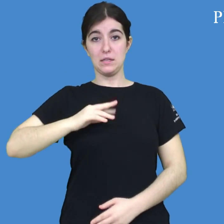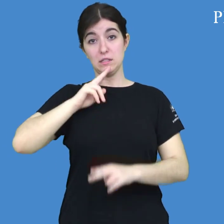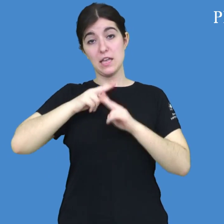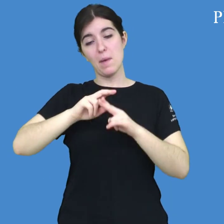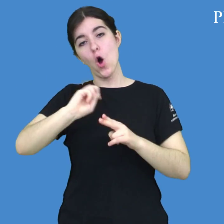nombre